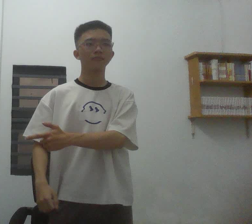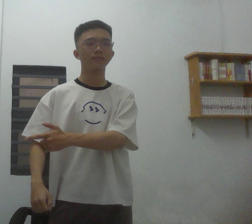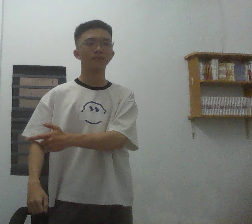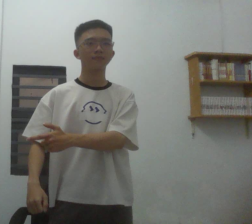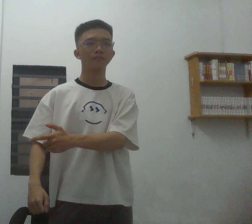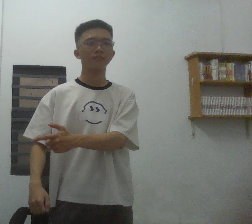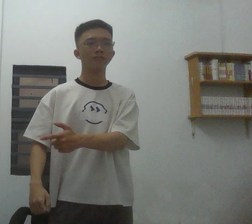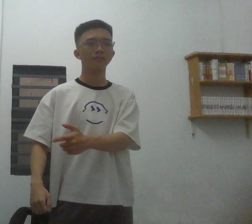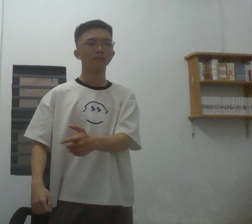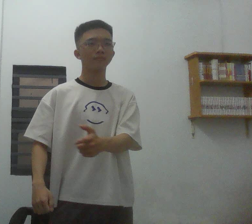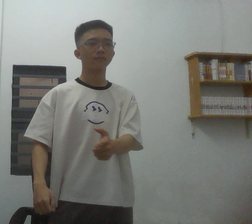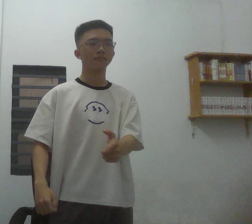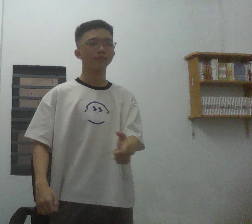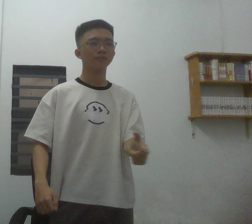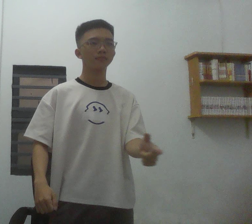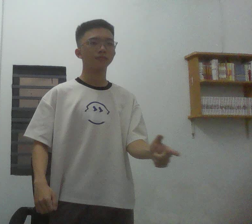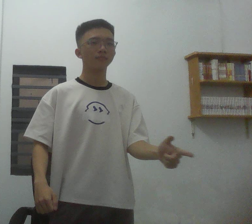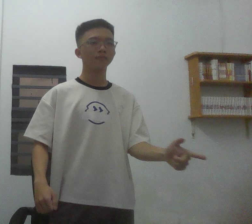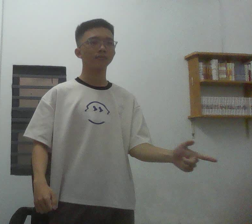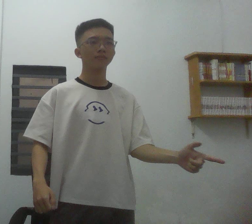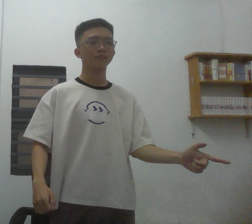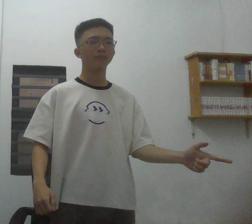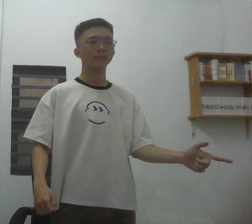cac ban